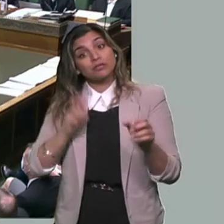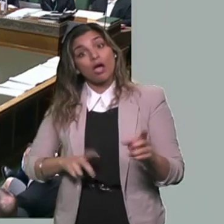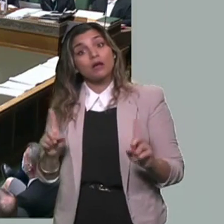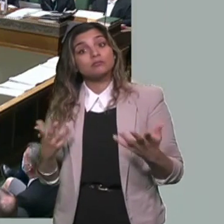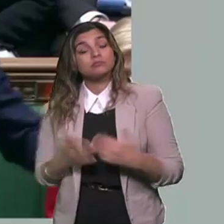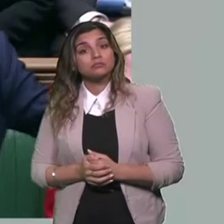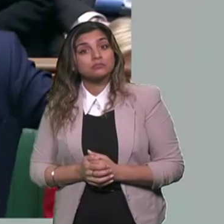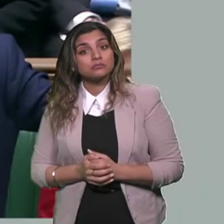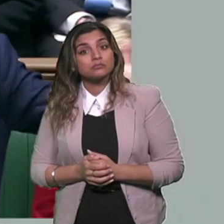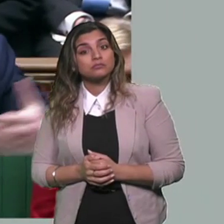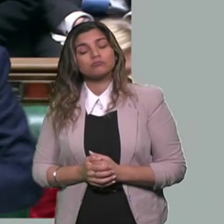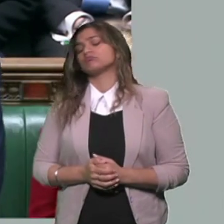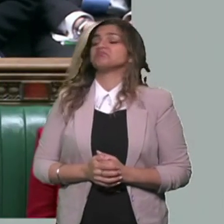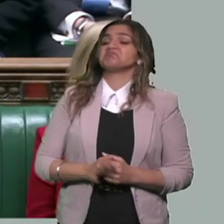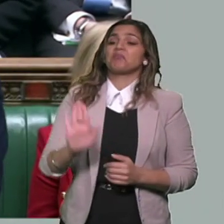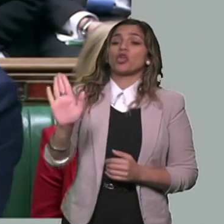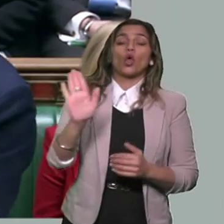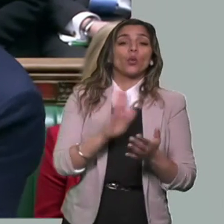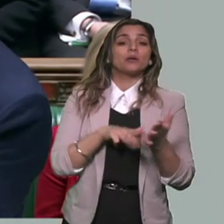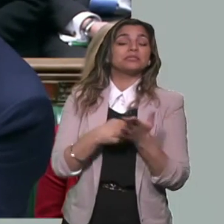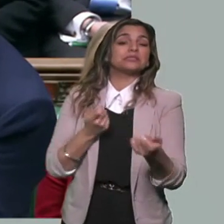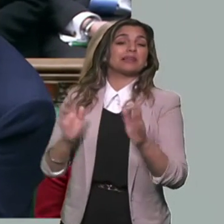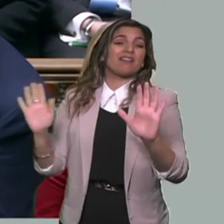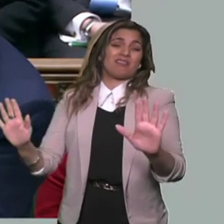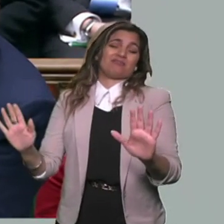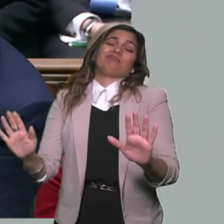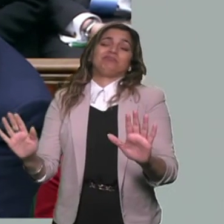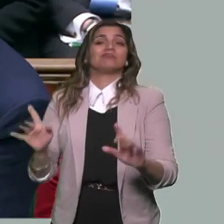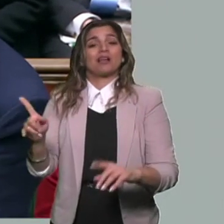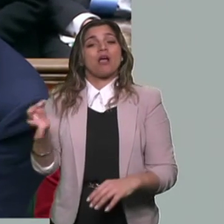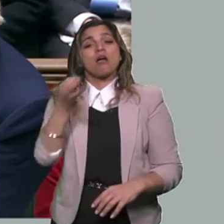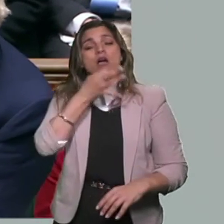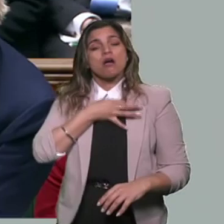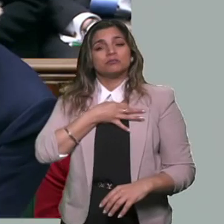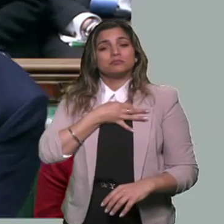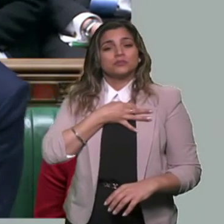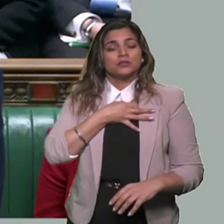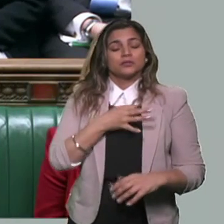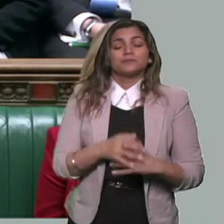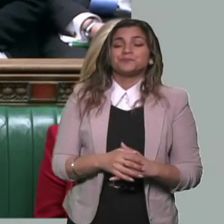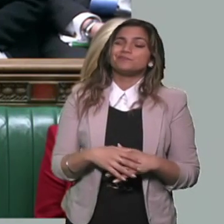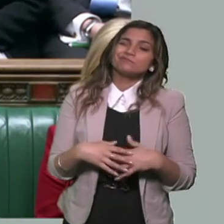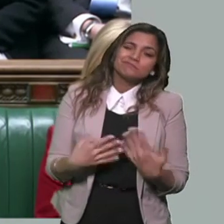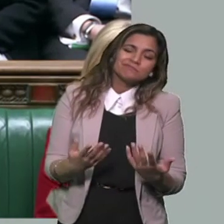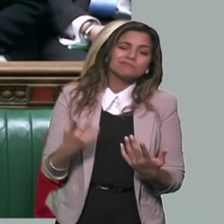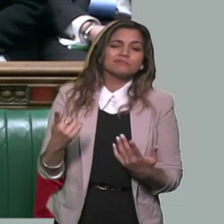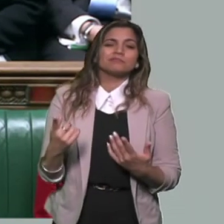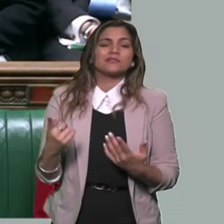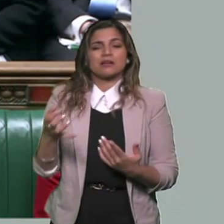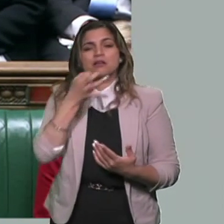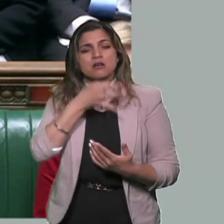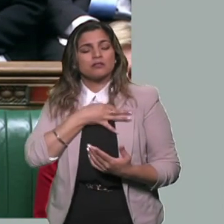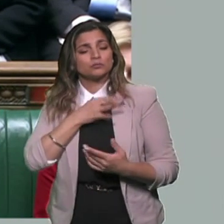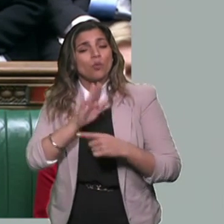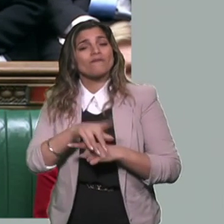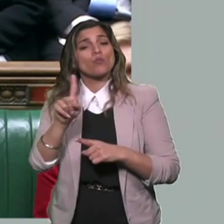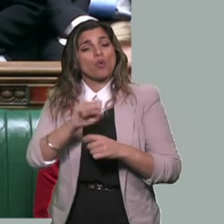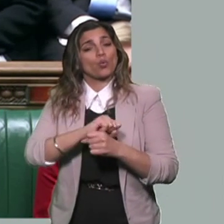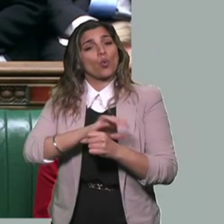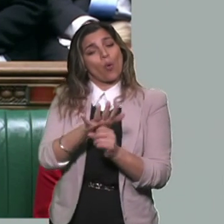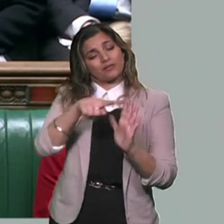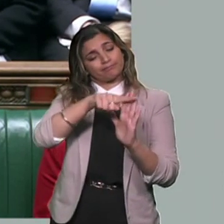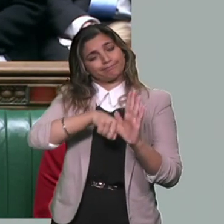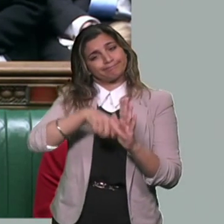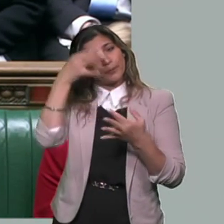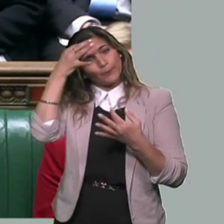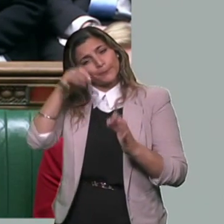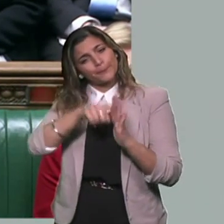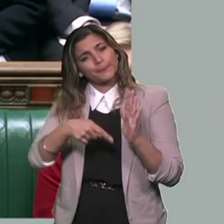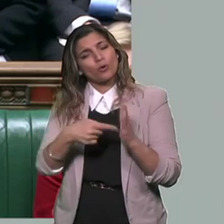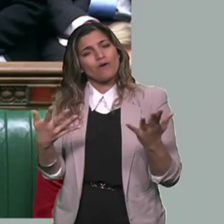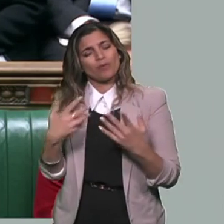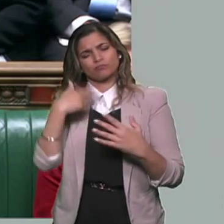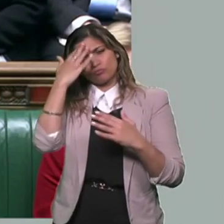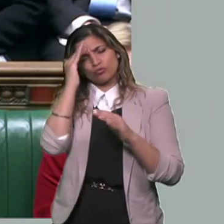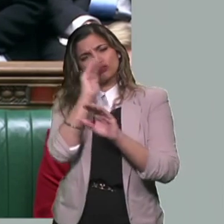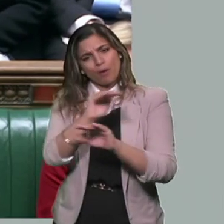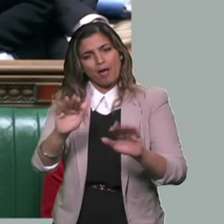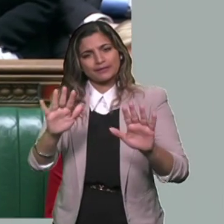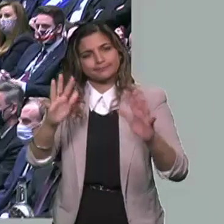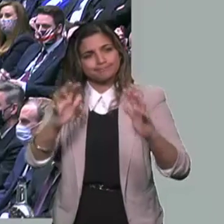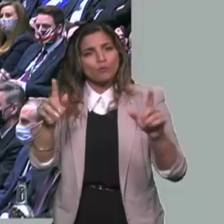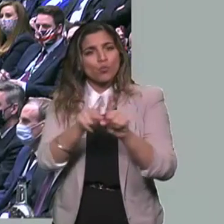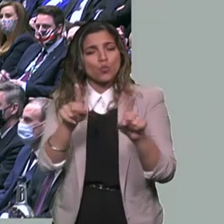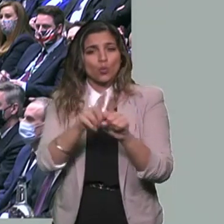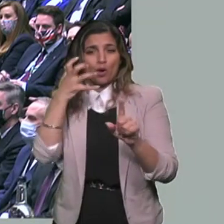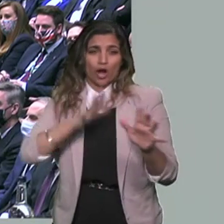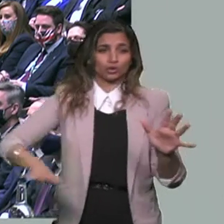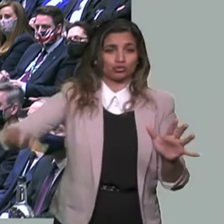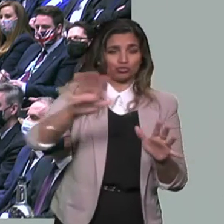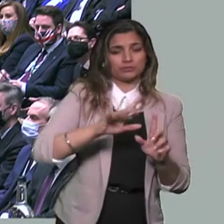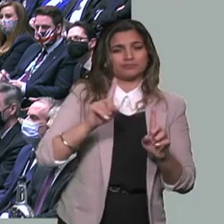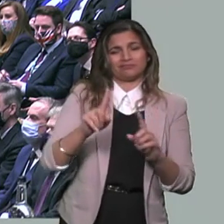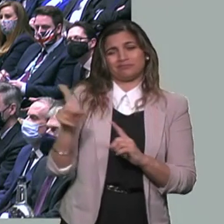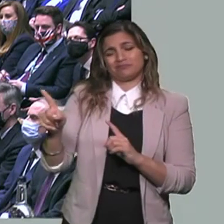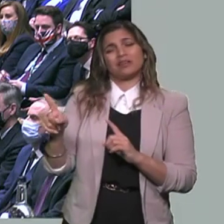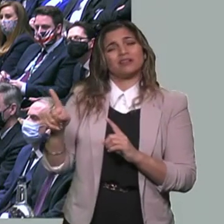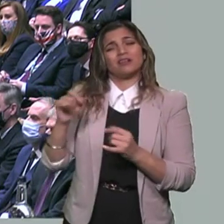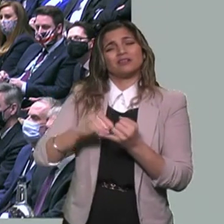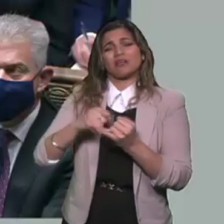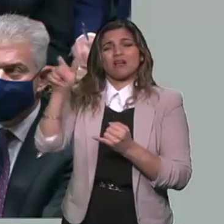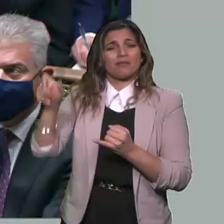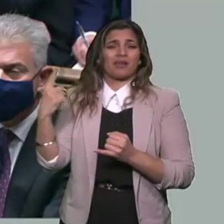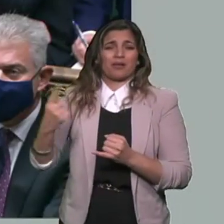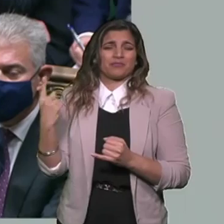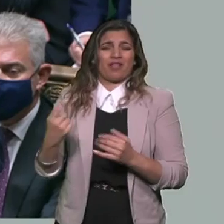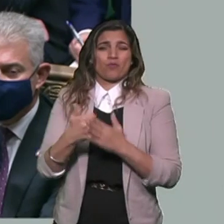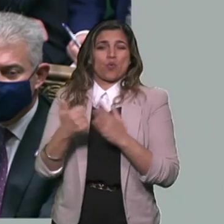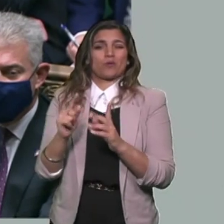No. But since the right honourable and learned Gentleman asks about covid restrictions, let me just remind the House and, indeed, the country that he has been relentlessly opportunistic throughout.